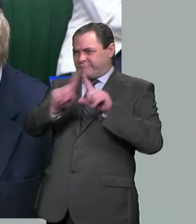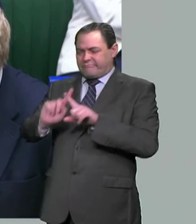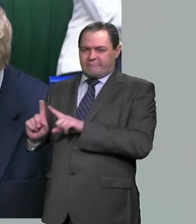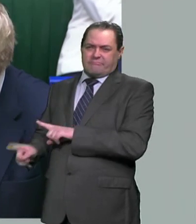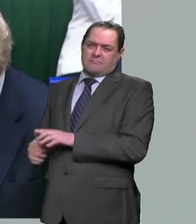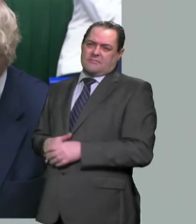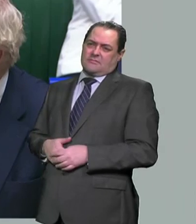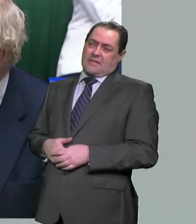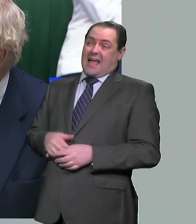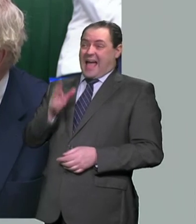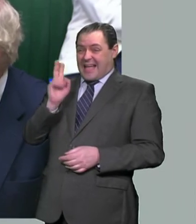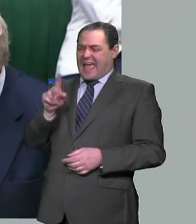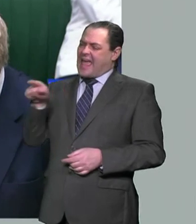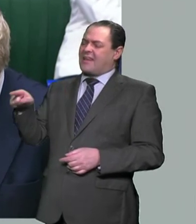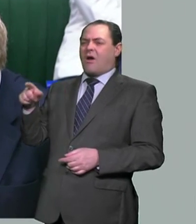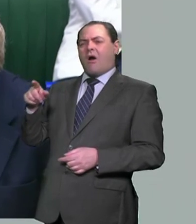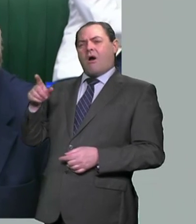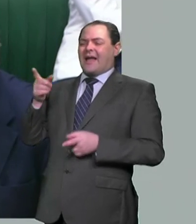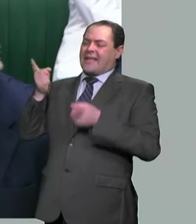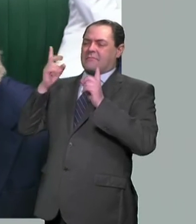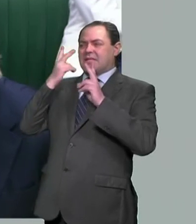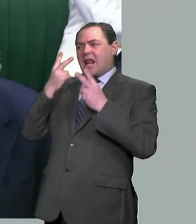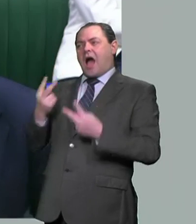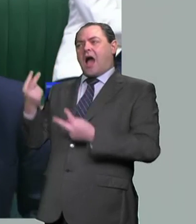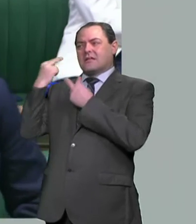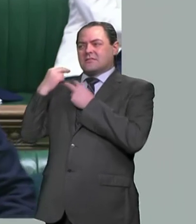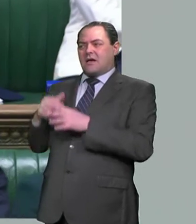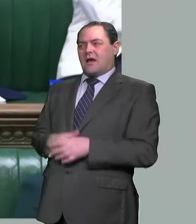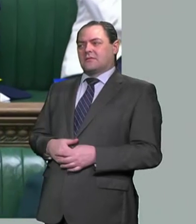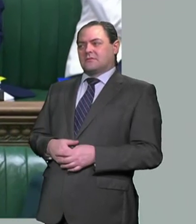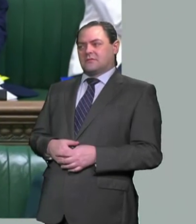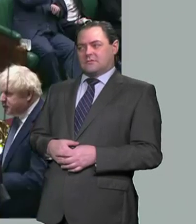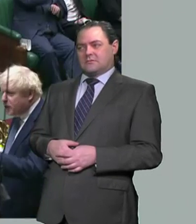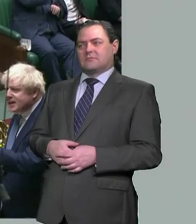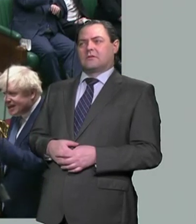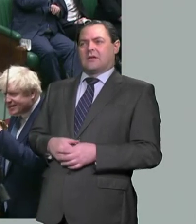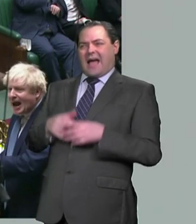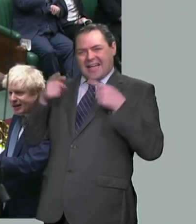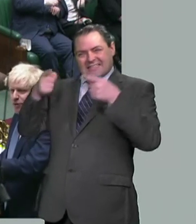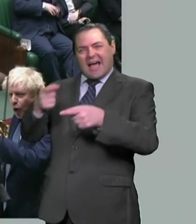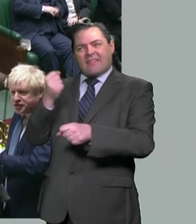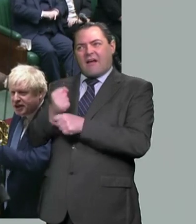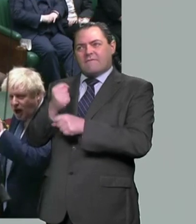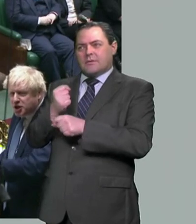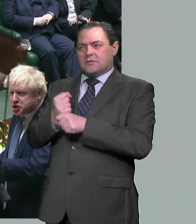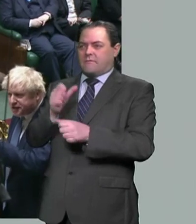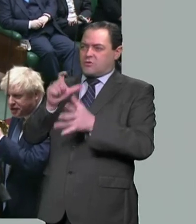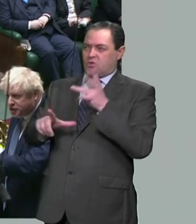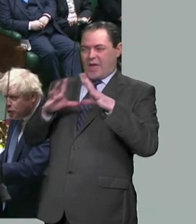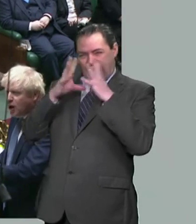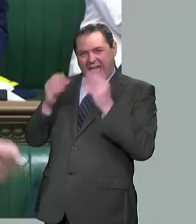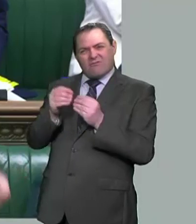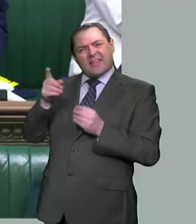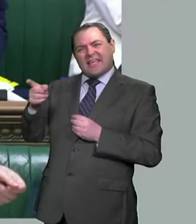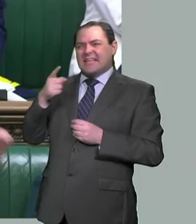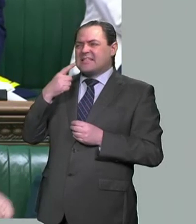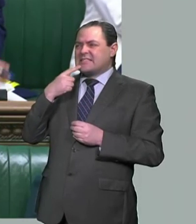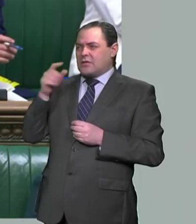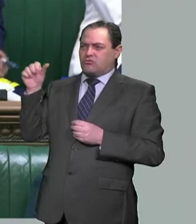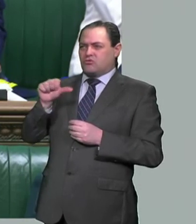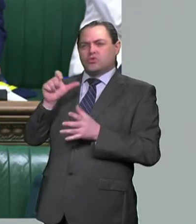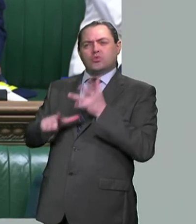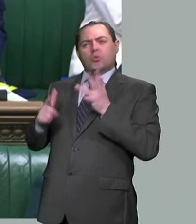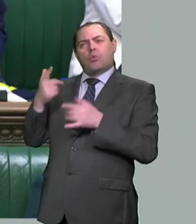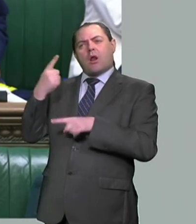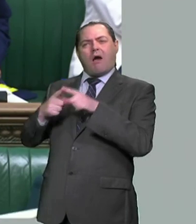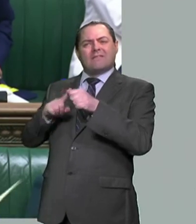Once again, Captain Hindsight comes to this House and attacks the Government for doing exactly what he urged us to do 18 months ago.